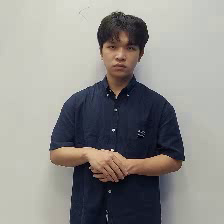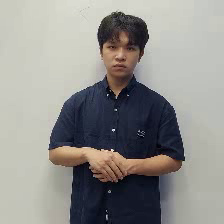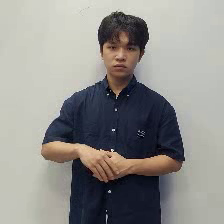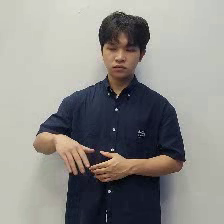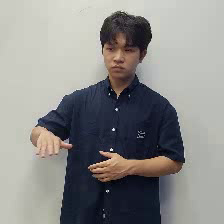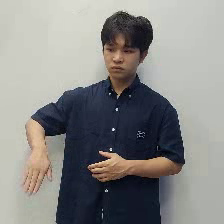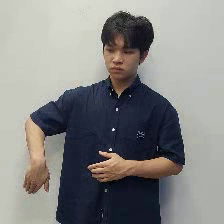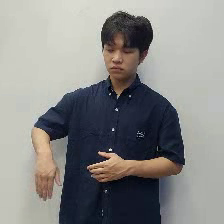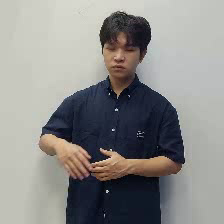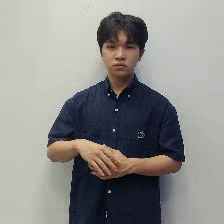Phía sau